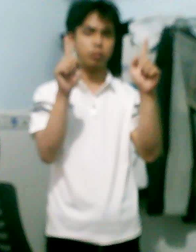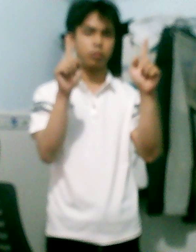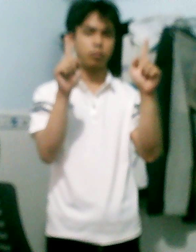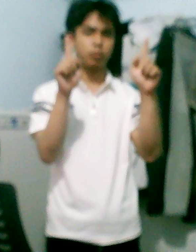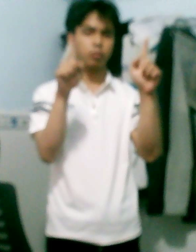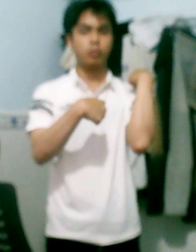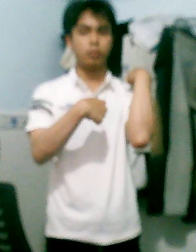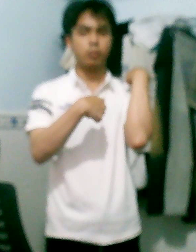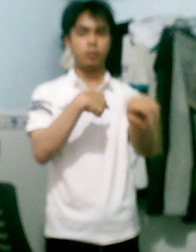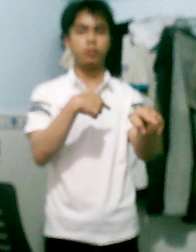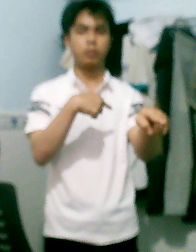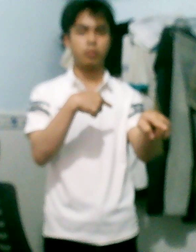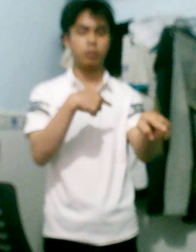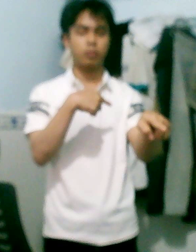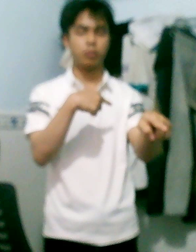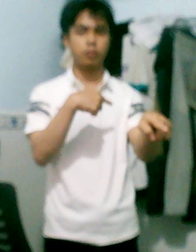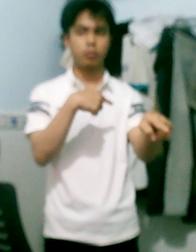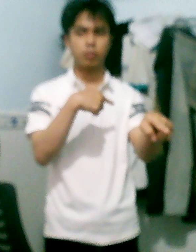phut